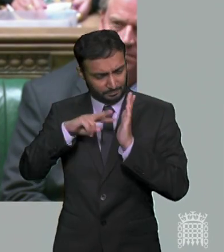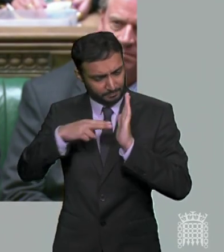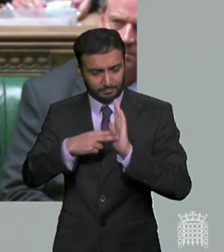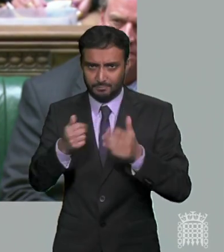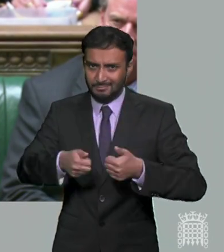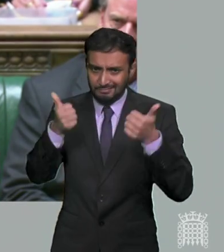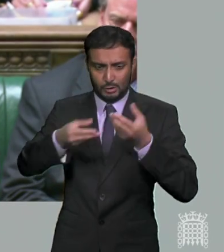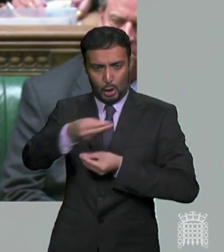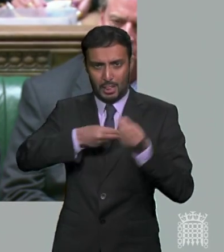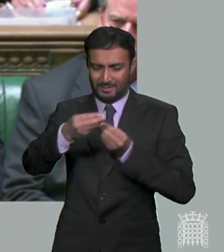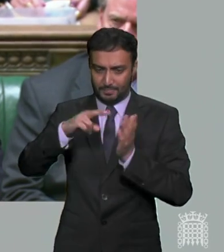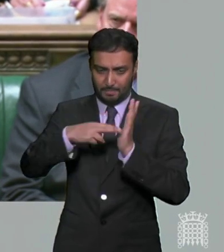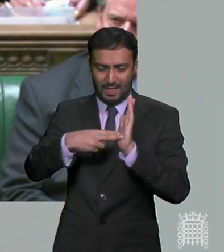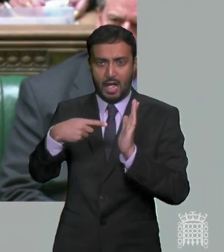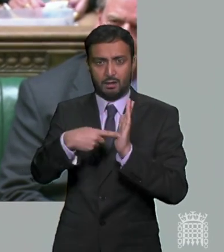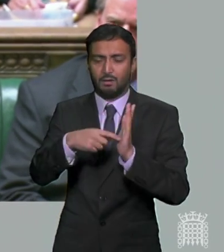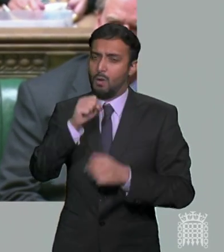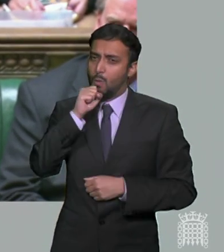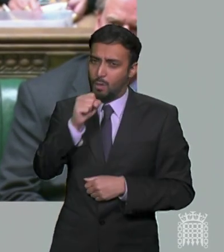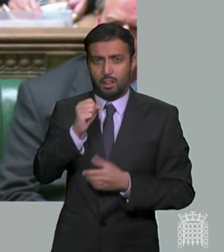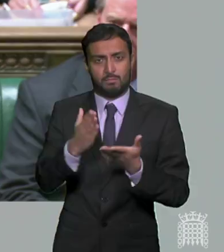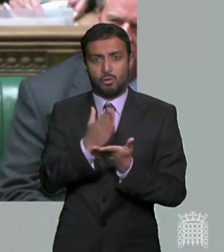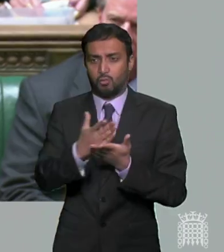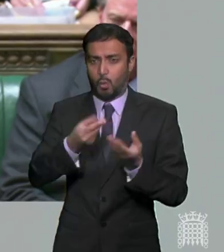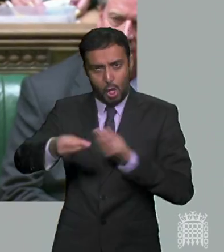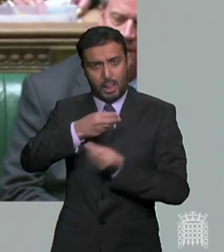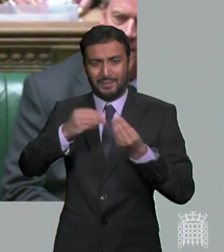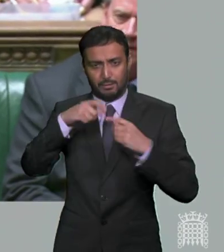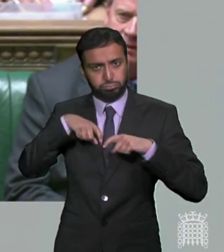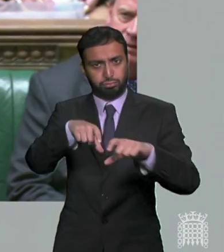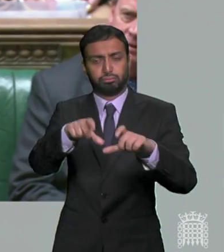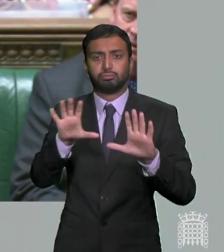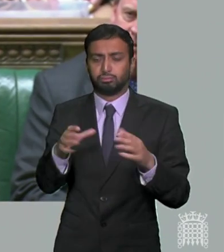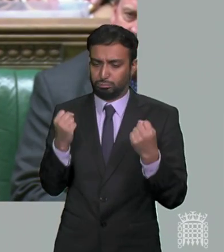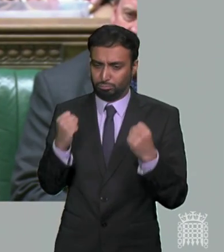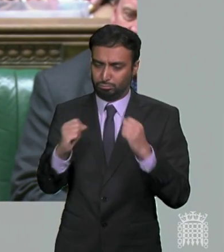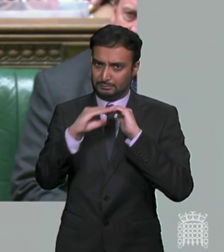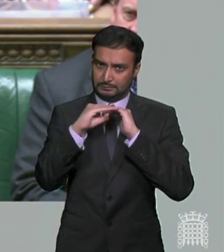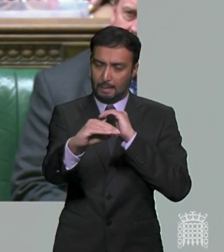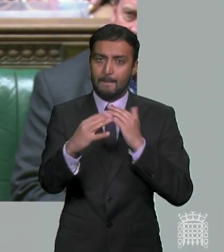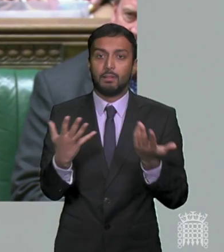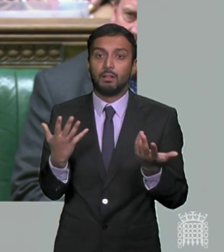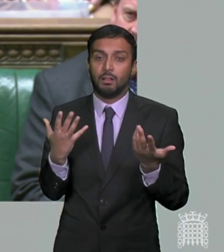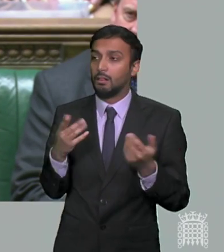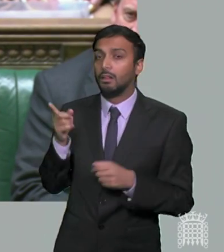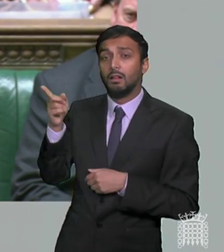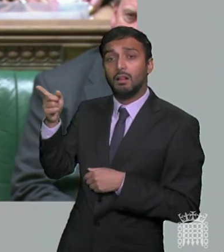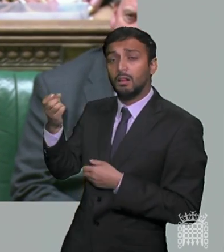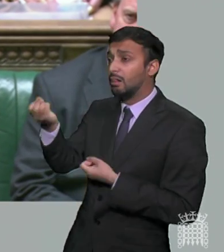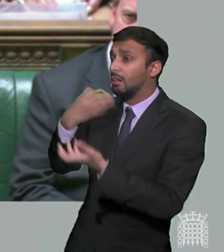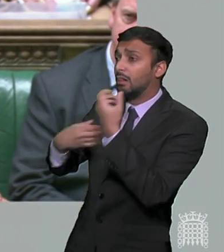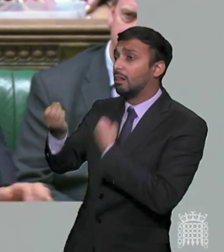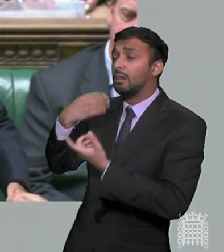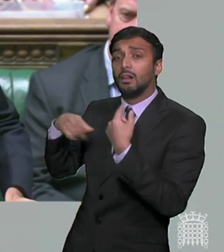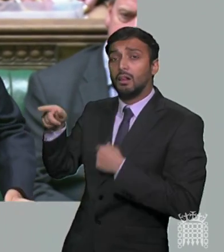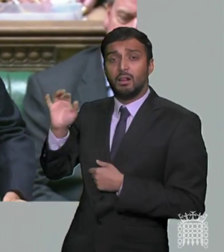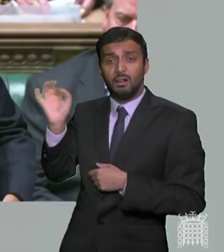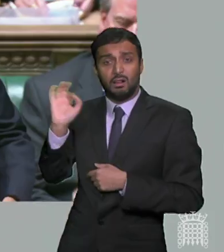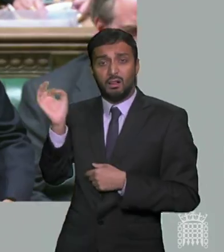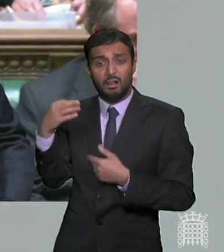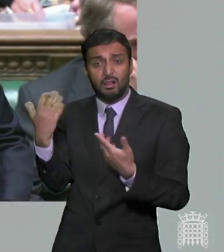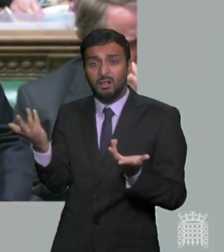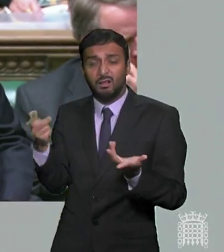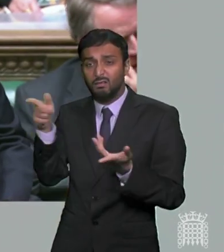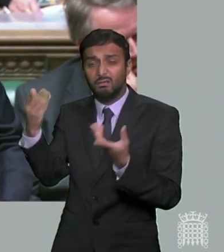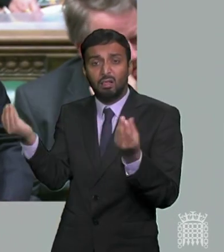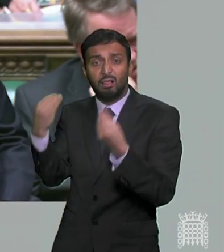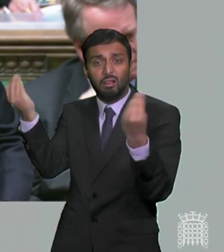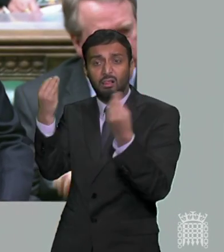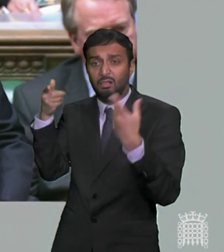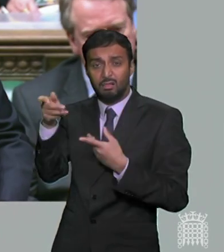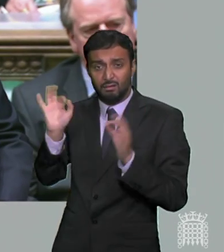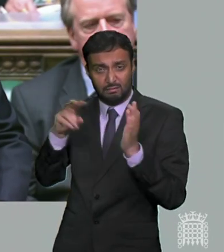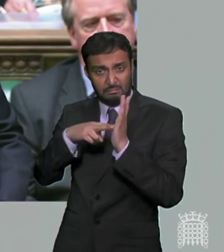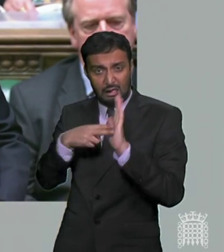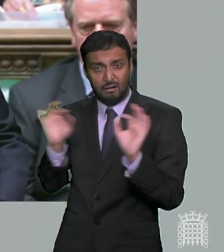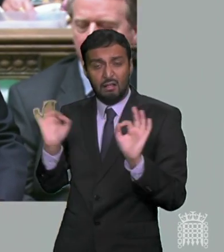All I have heard from the right honourable and learned Gentleman today is that he has no answers and no substance, because there is no plan.